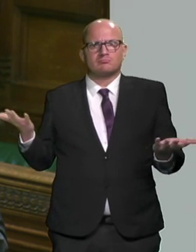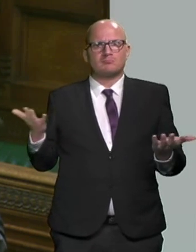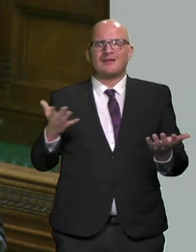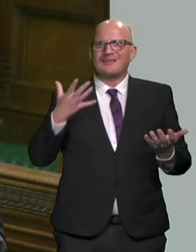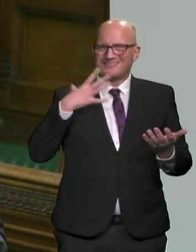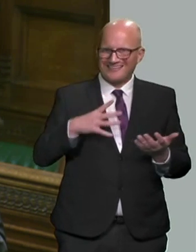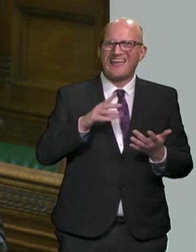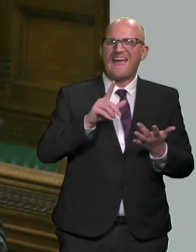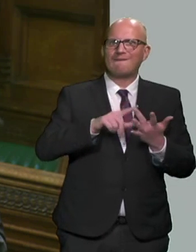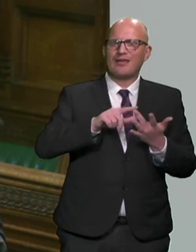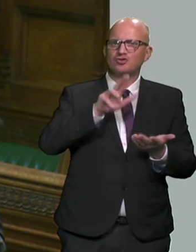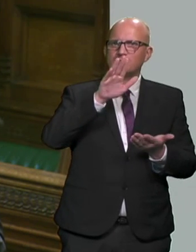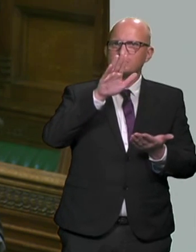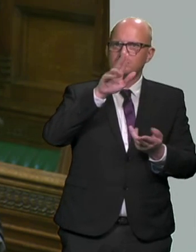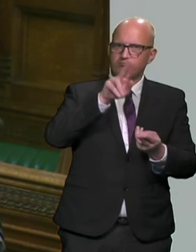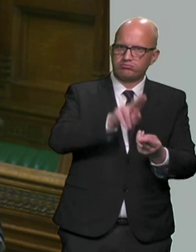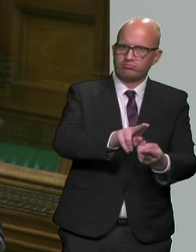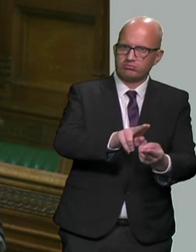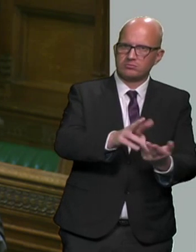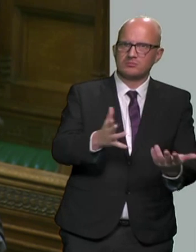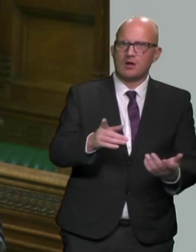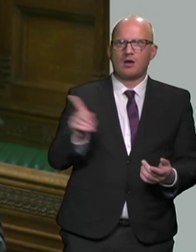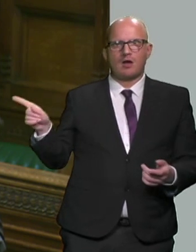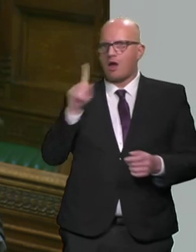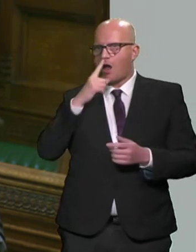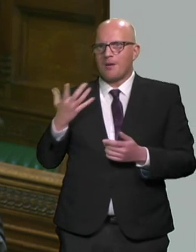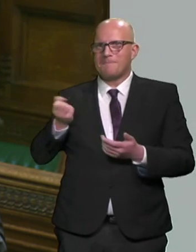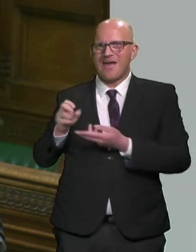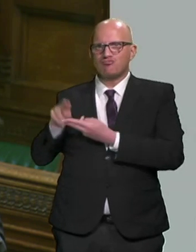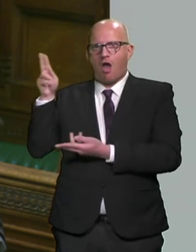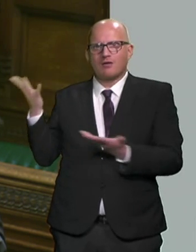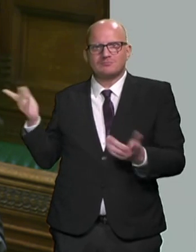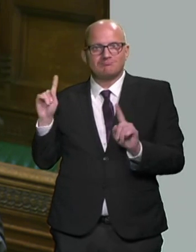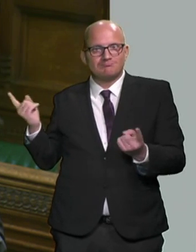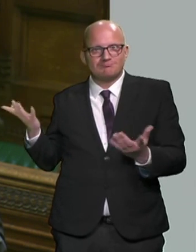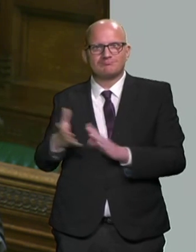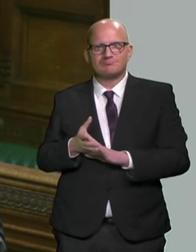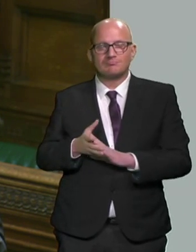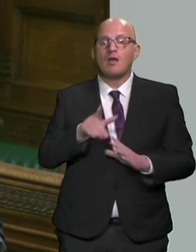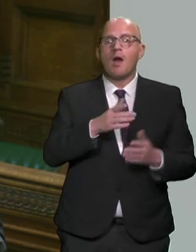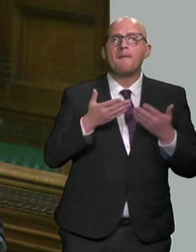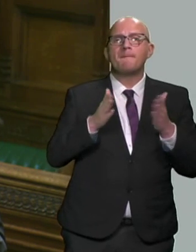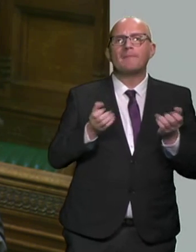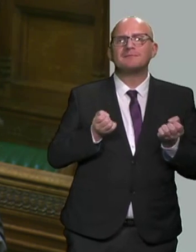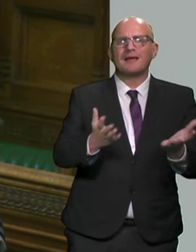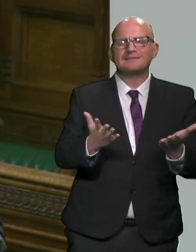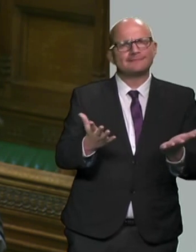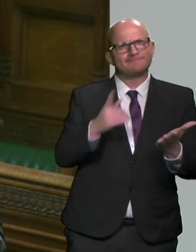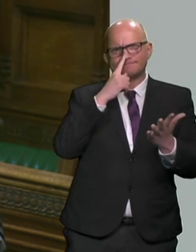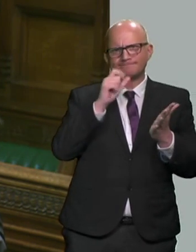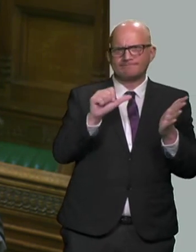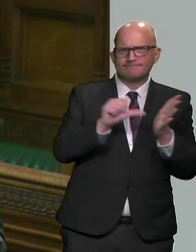Finally, some areas of public spending do not make it easy to have efficiencies.